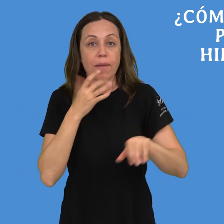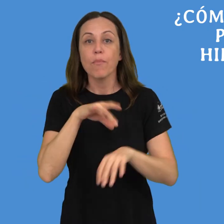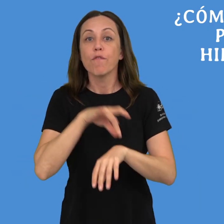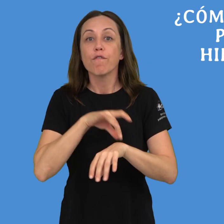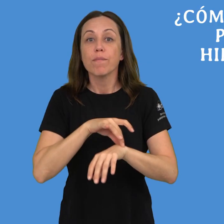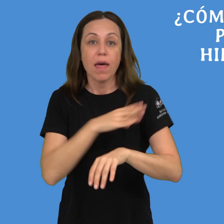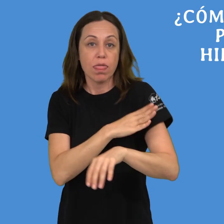enfermo